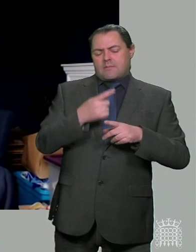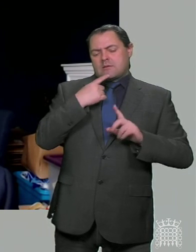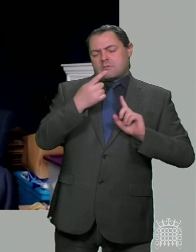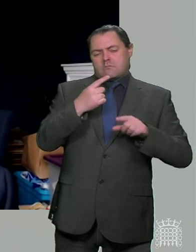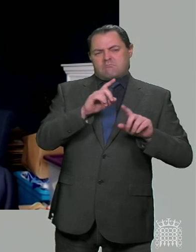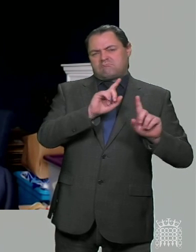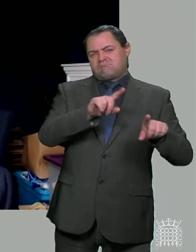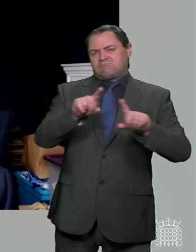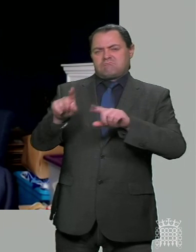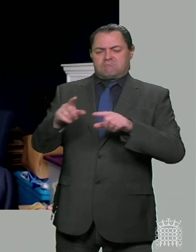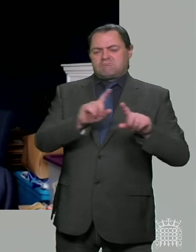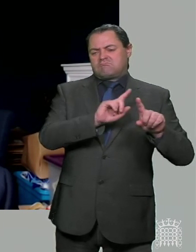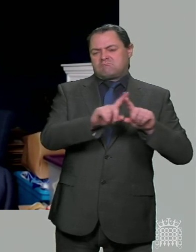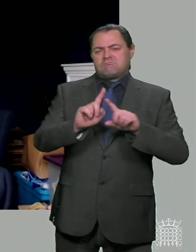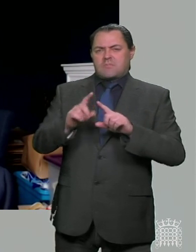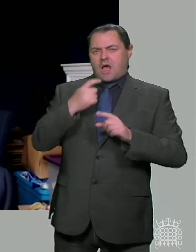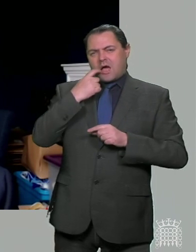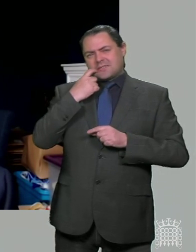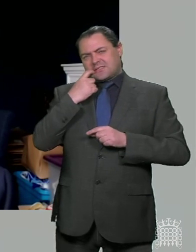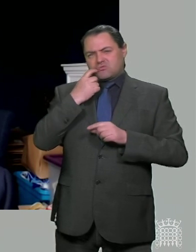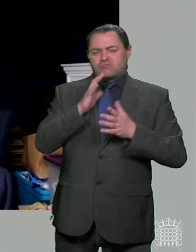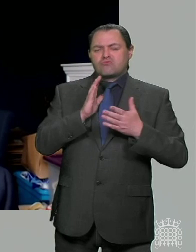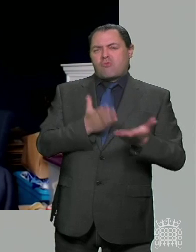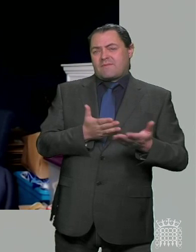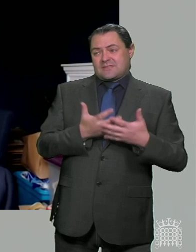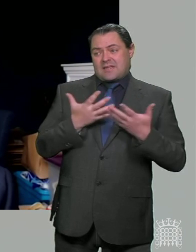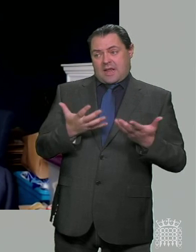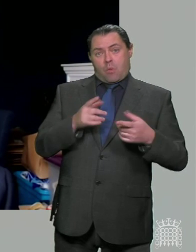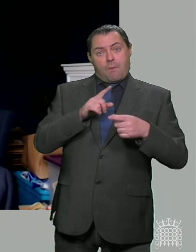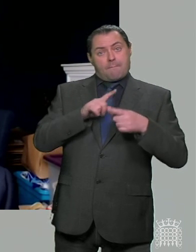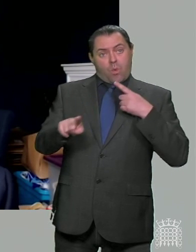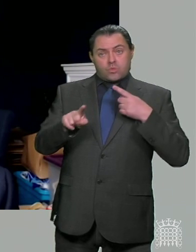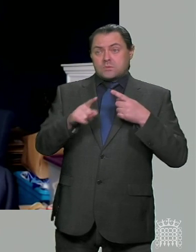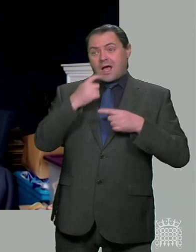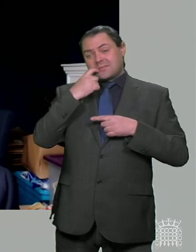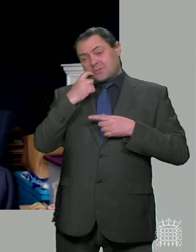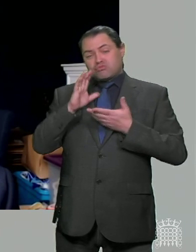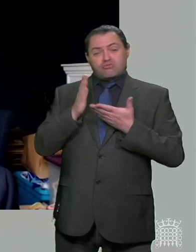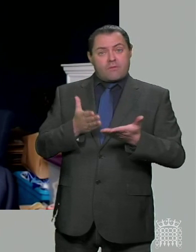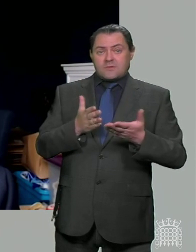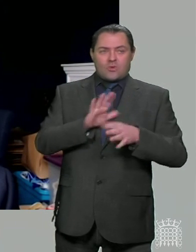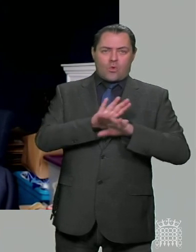Ten years later, almost all addiction services are now run by non-NHS providers.